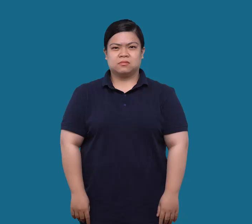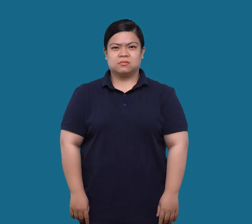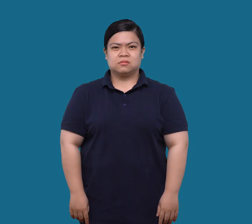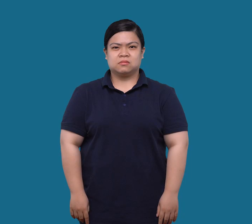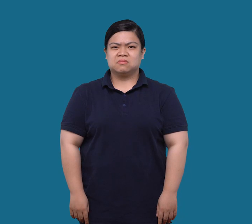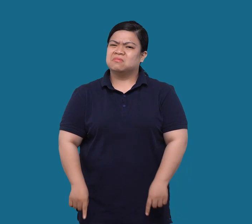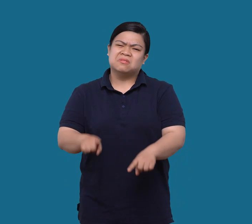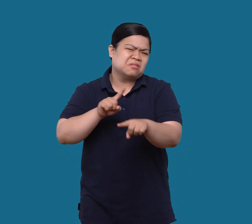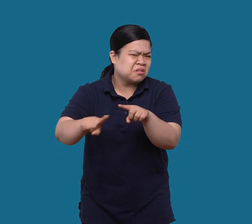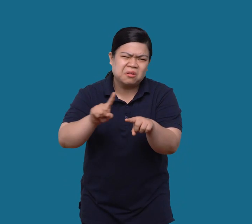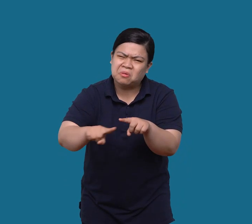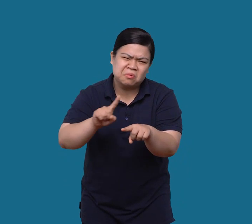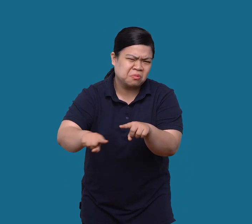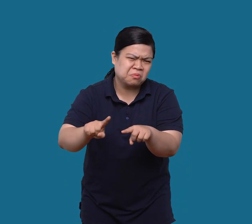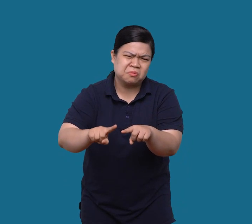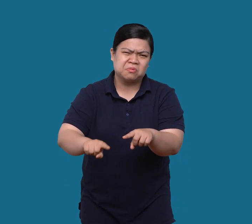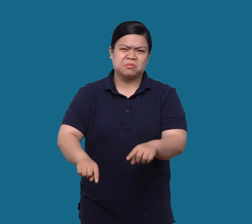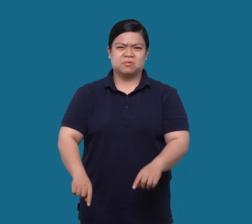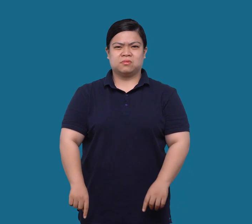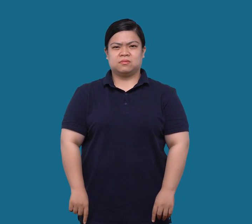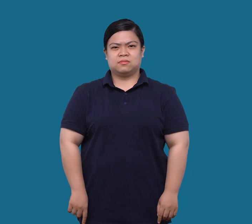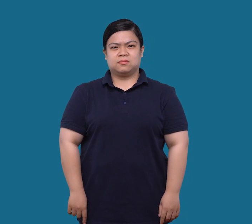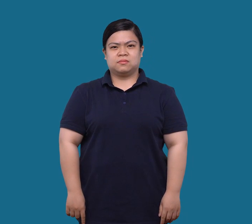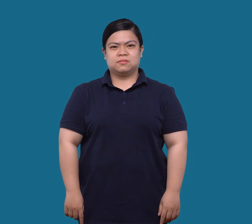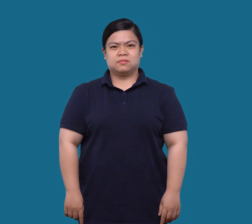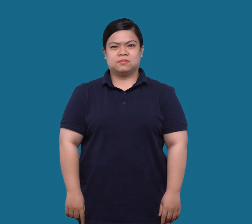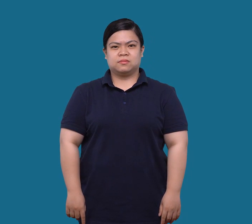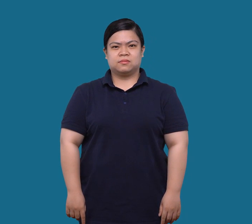thiếu thốn